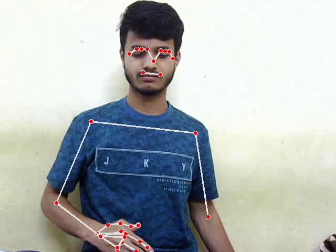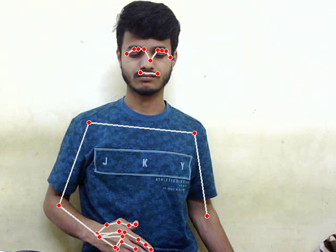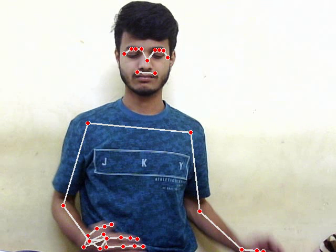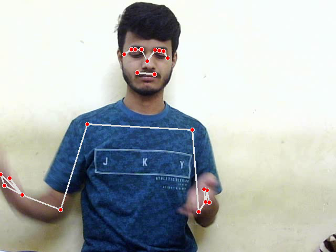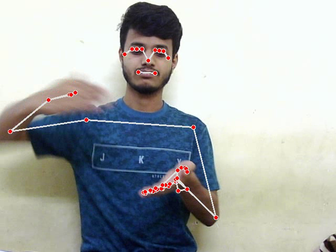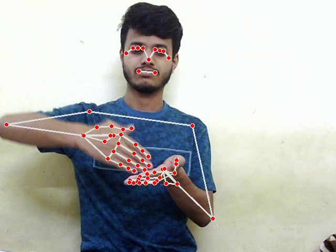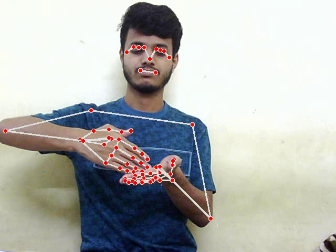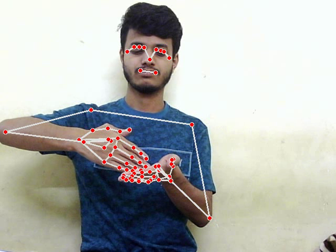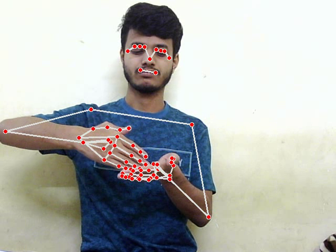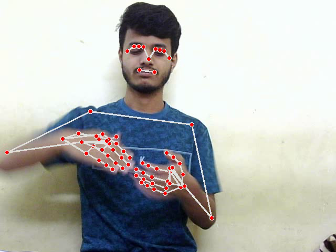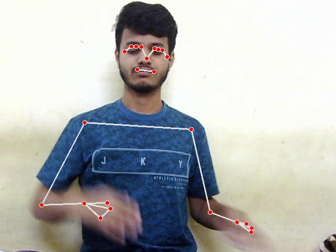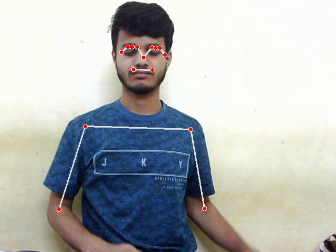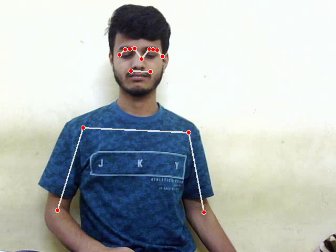again